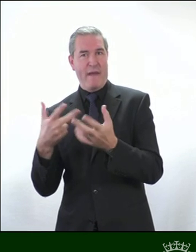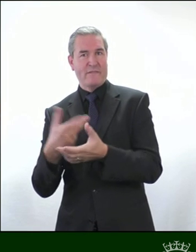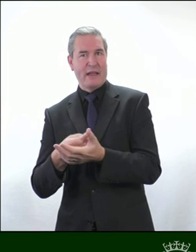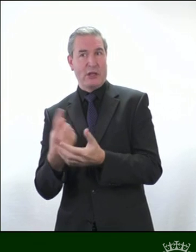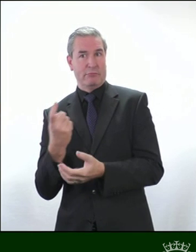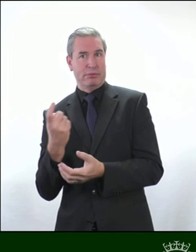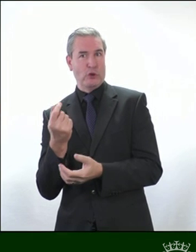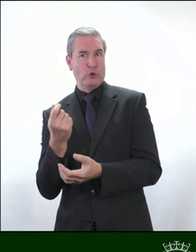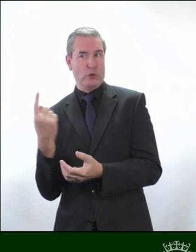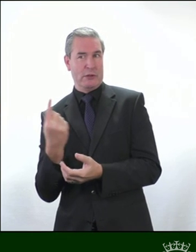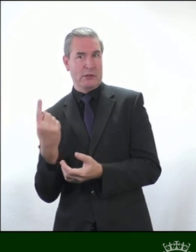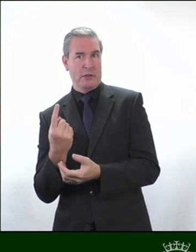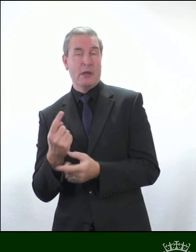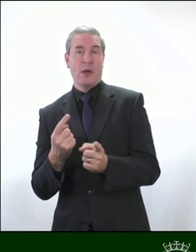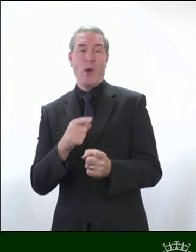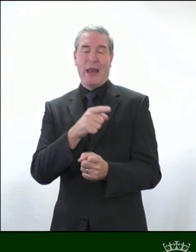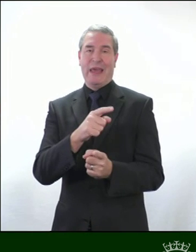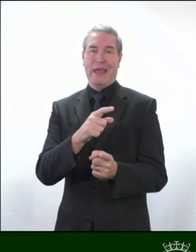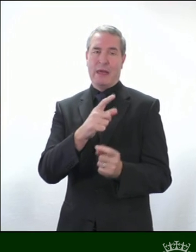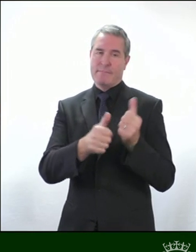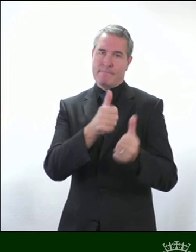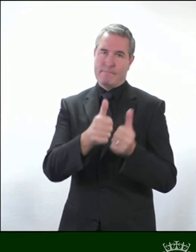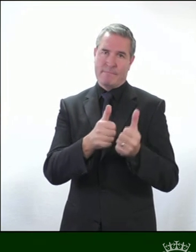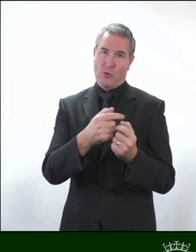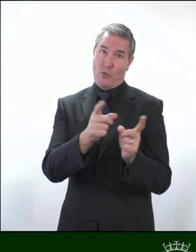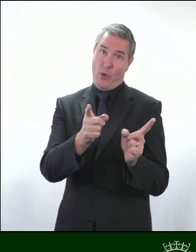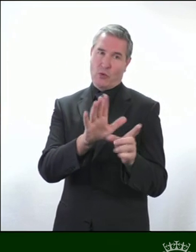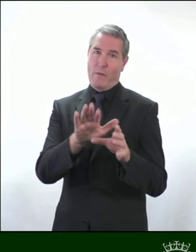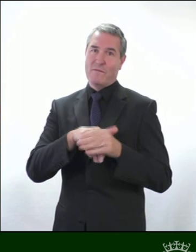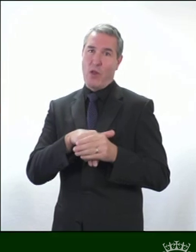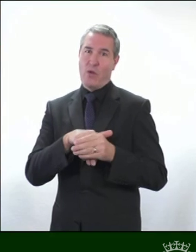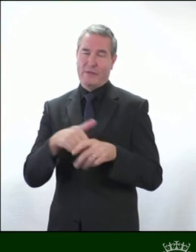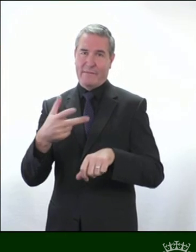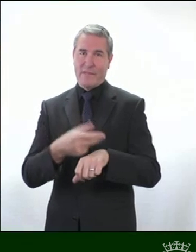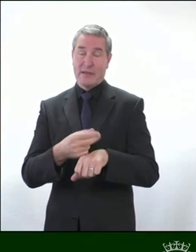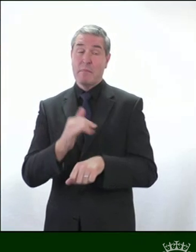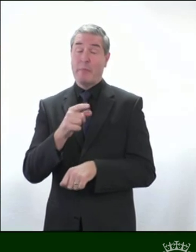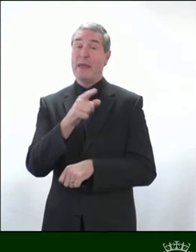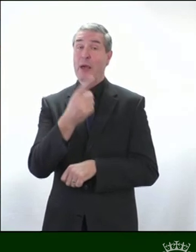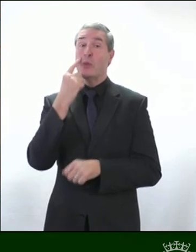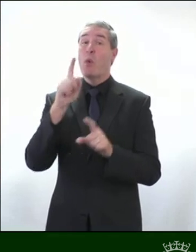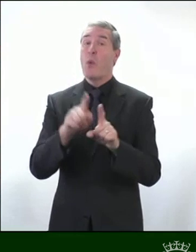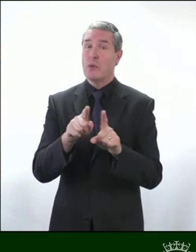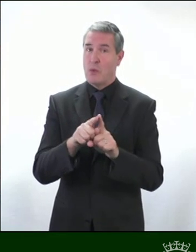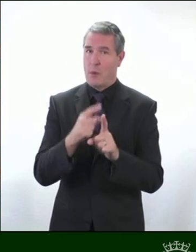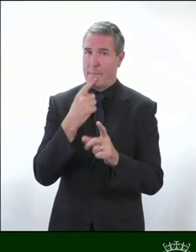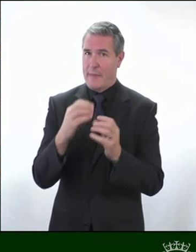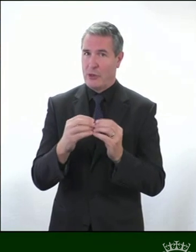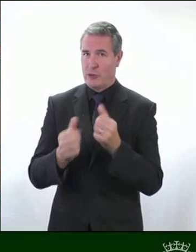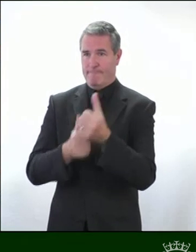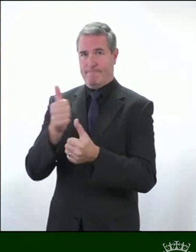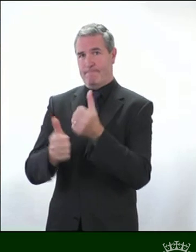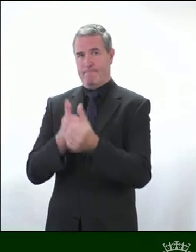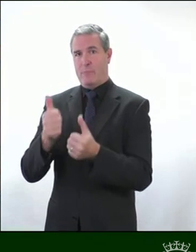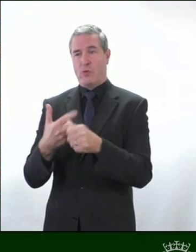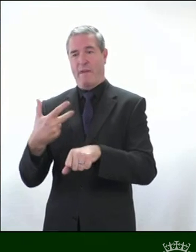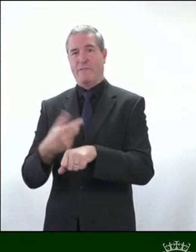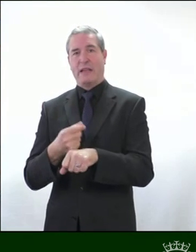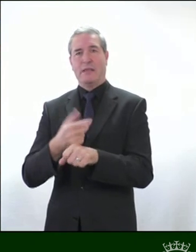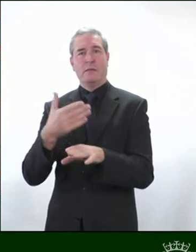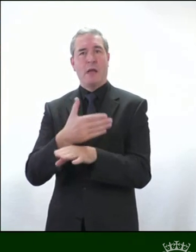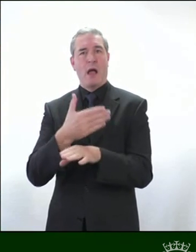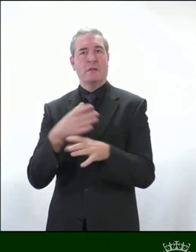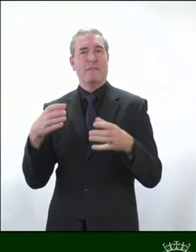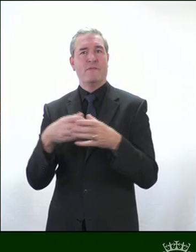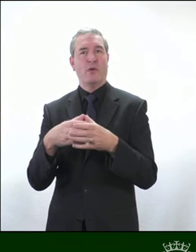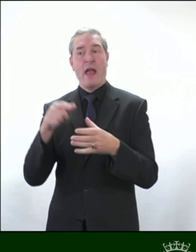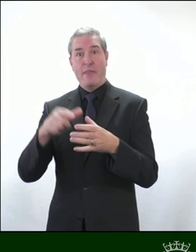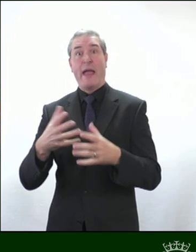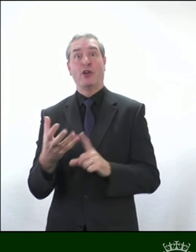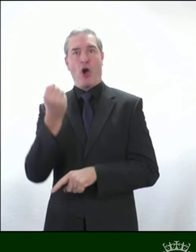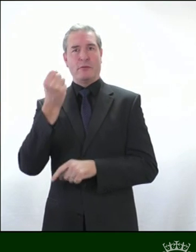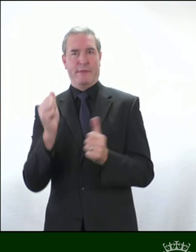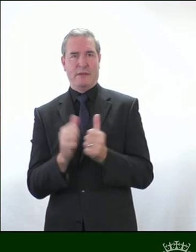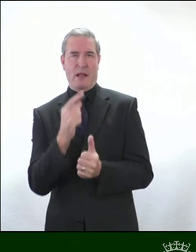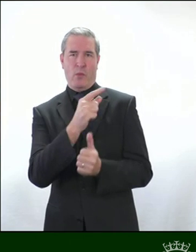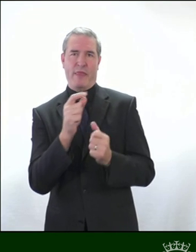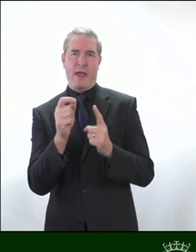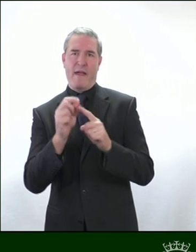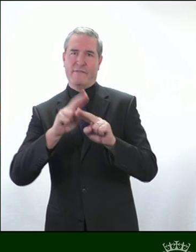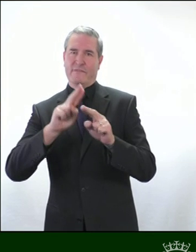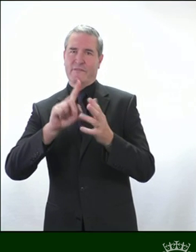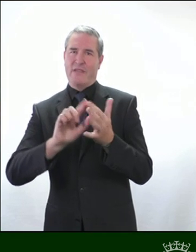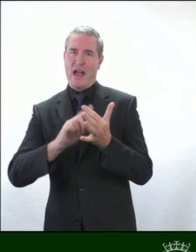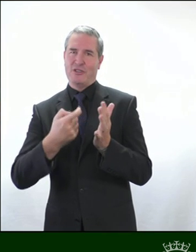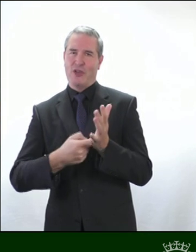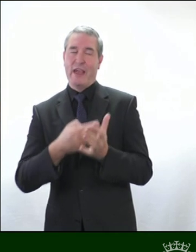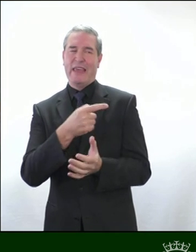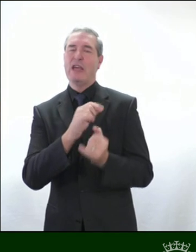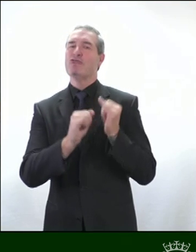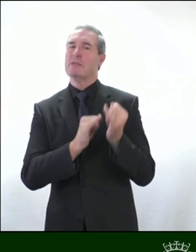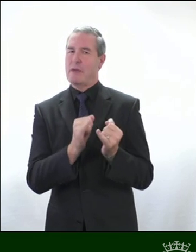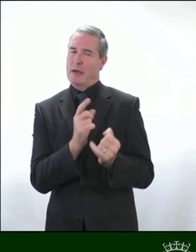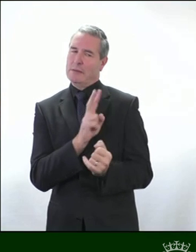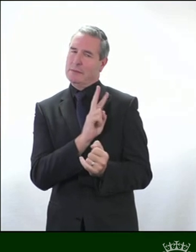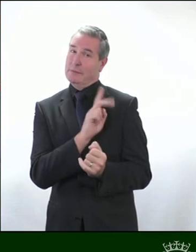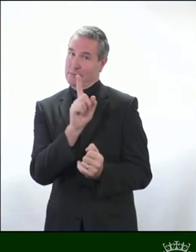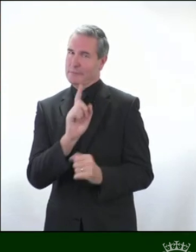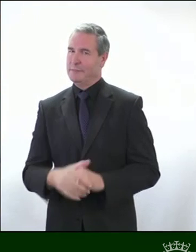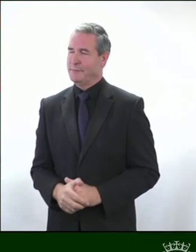While he is paying tribute to those who have been involved in the vaccines, perhaps he could also pay tribute to the work of the vaccine taskforce, which secured the deal with Pfizer and which he, I think, criticised only a few weeks ago.